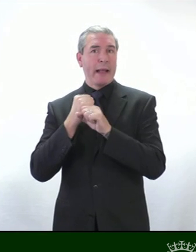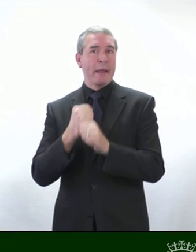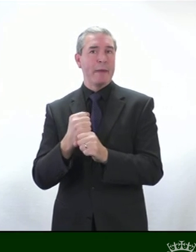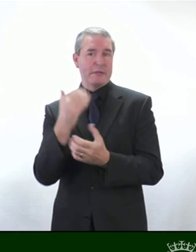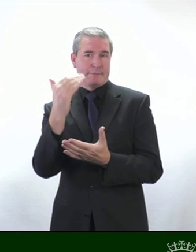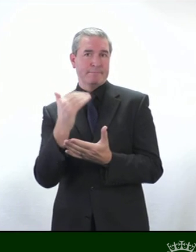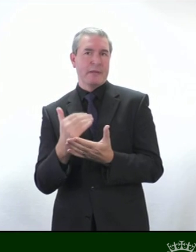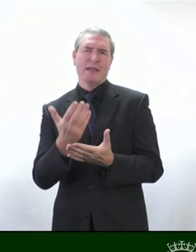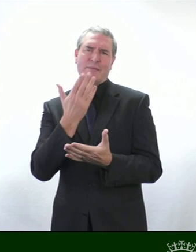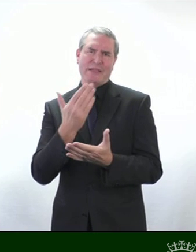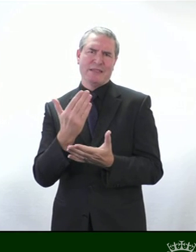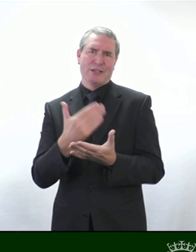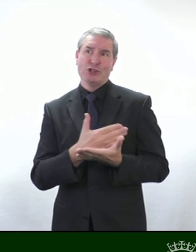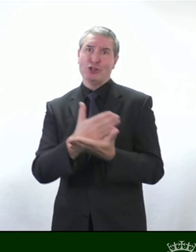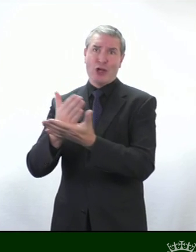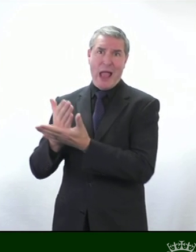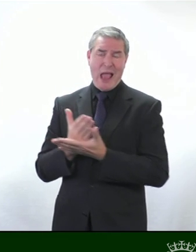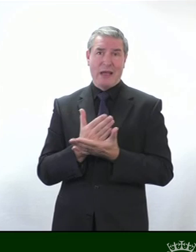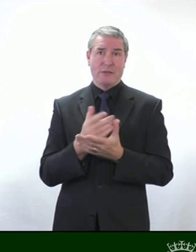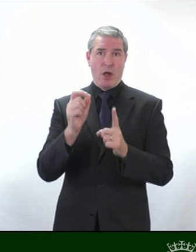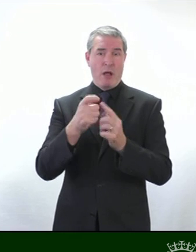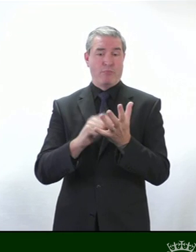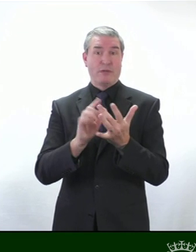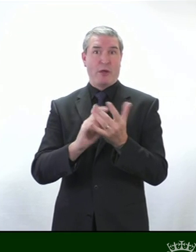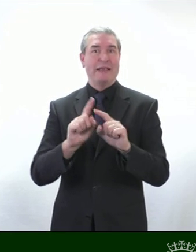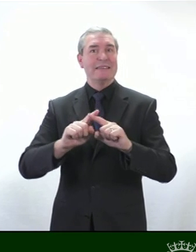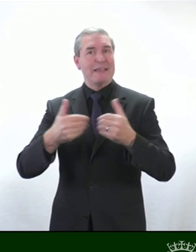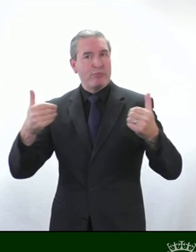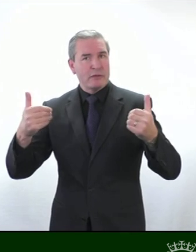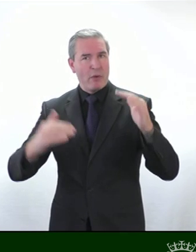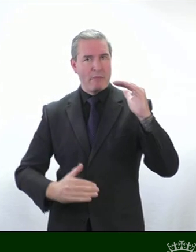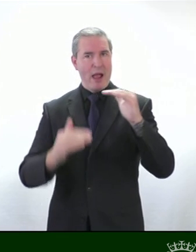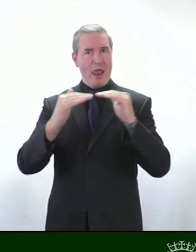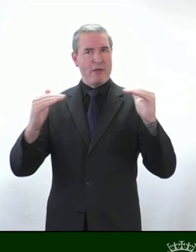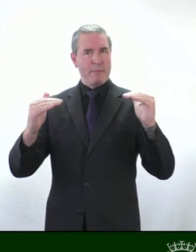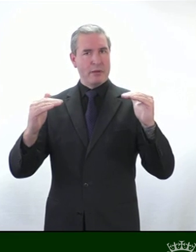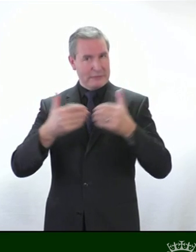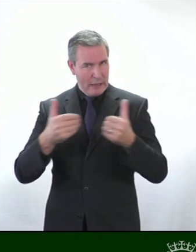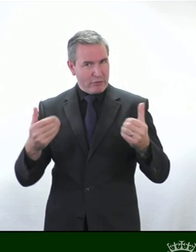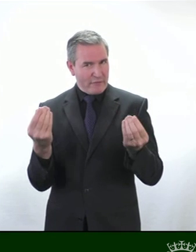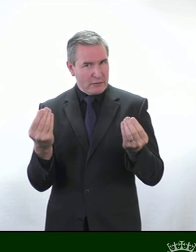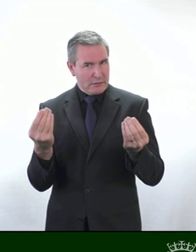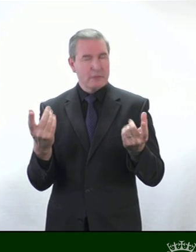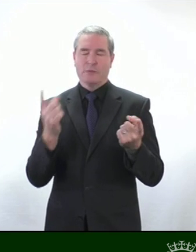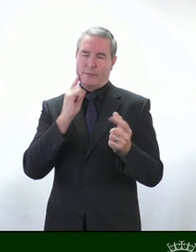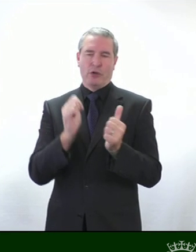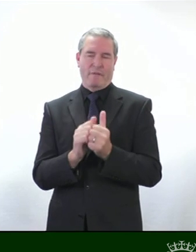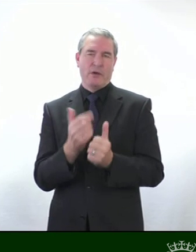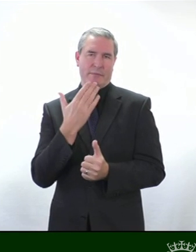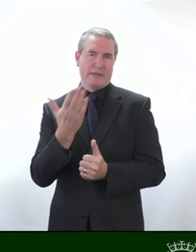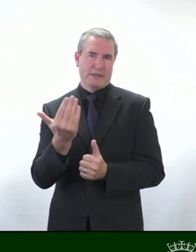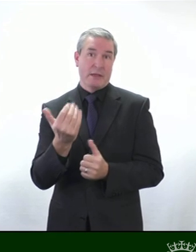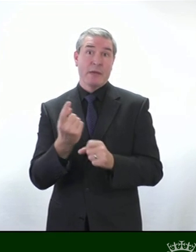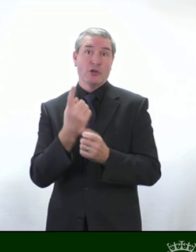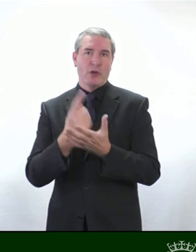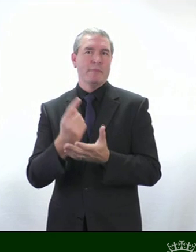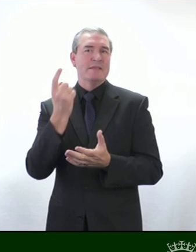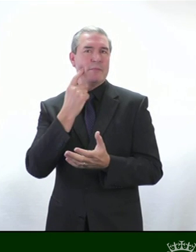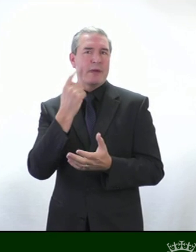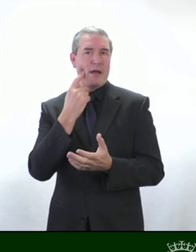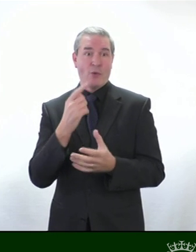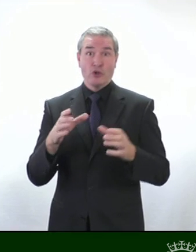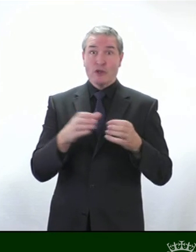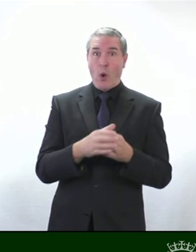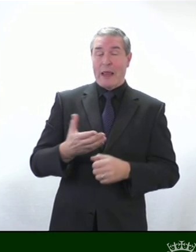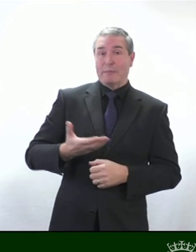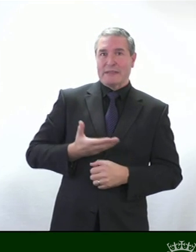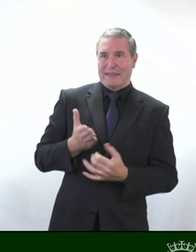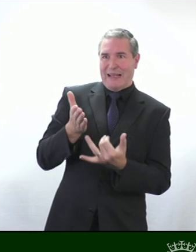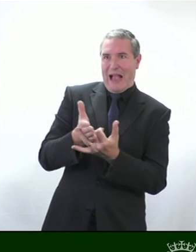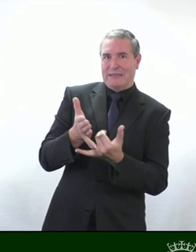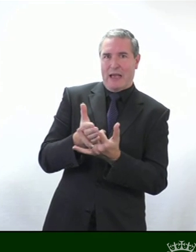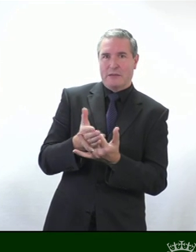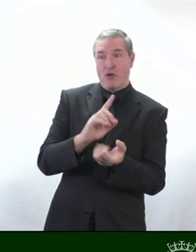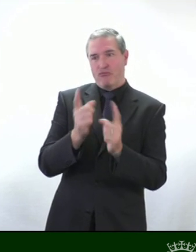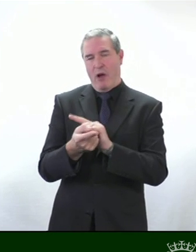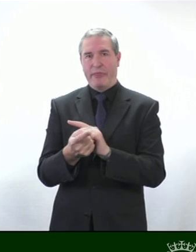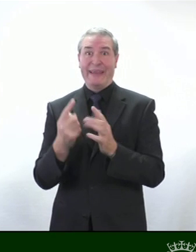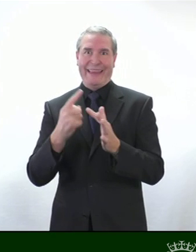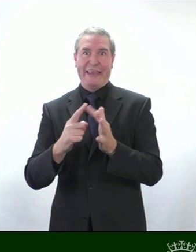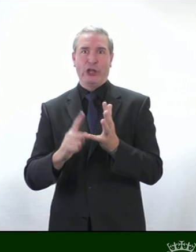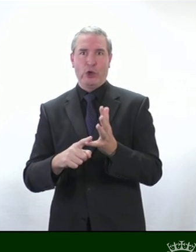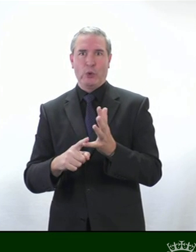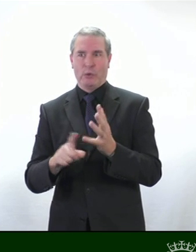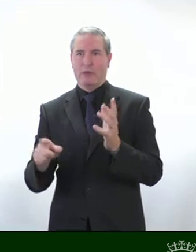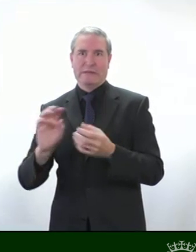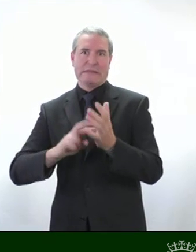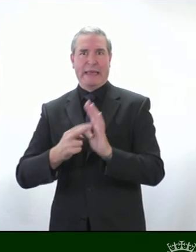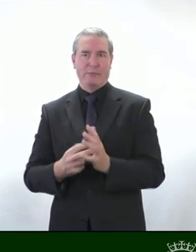Friend confirm that the shared prosperity fund is separate to the levelling-up fund, that there will be an announcement on that soon, and that the fund will be simpler and less time consuming for small businesses to access than the onerous EU schemes it is replacing?